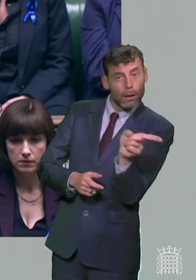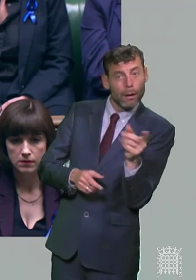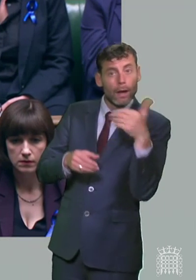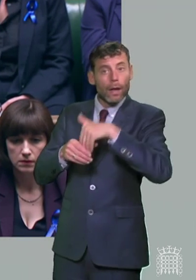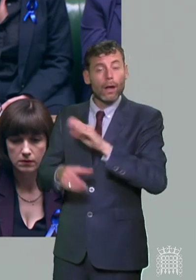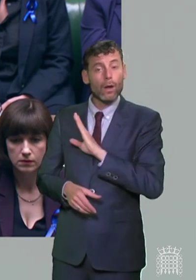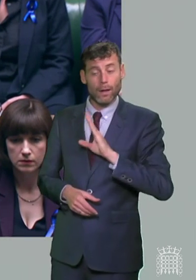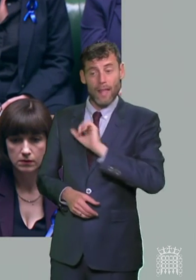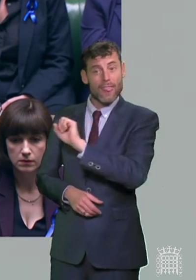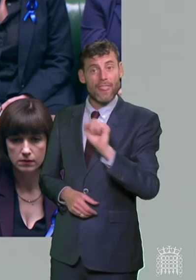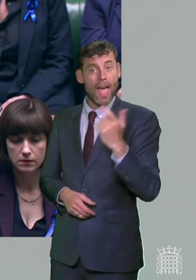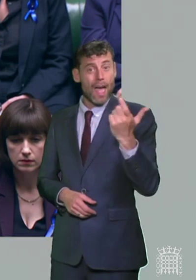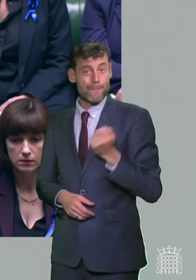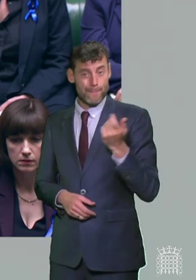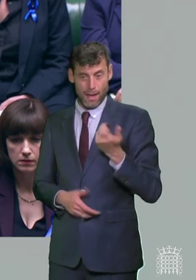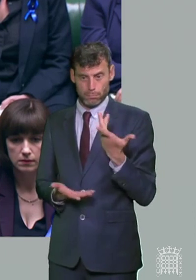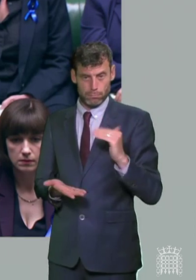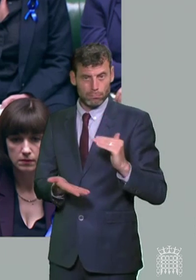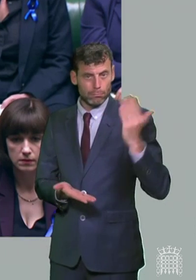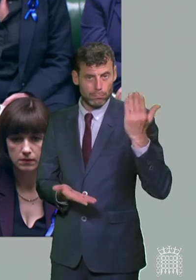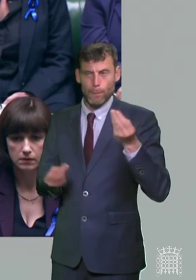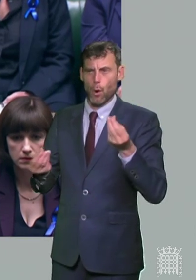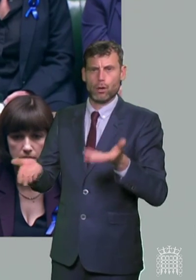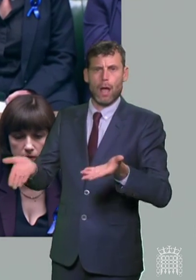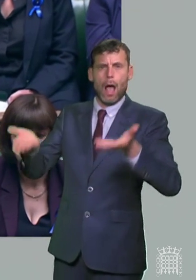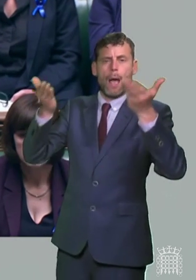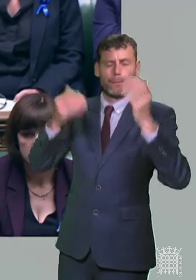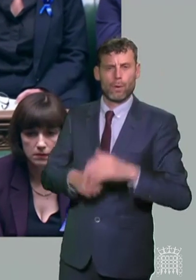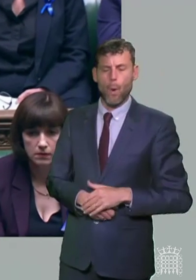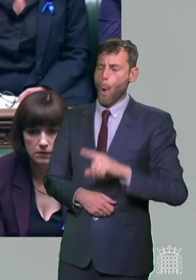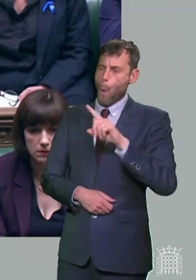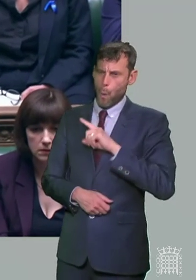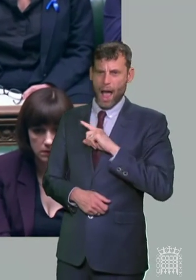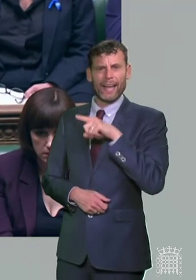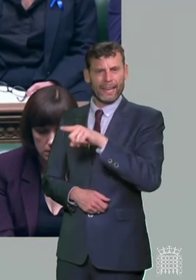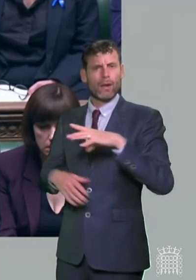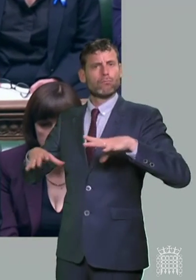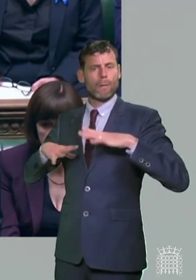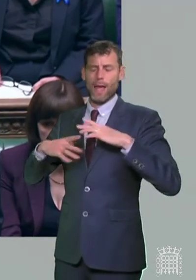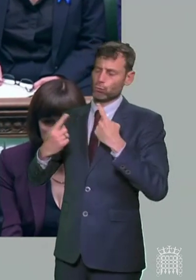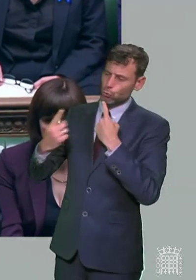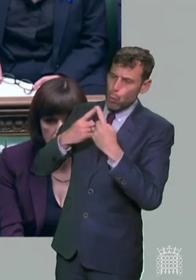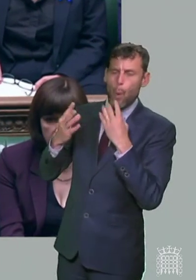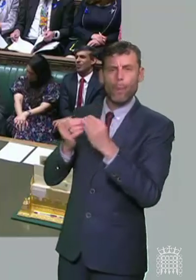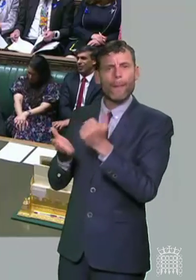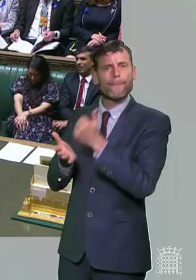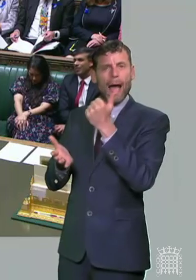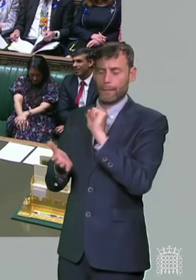Why are his Government more focused on increasing bankers’ pay than the pay of those who are running the country?